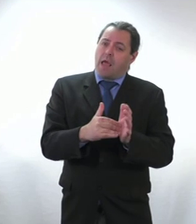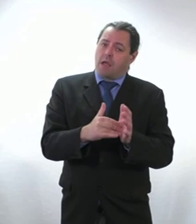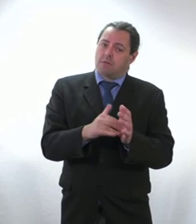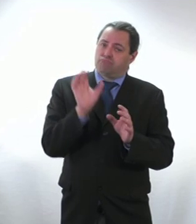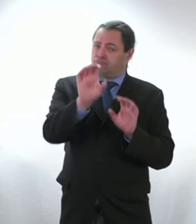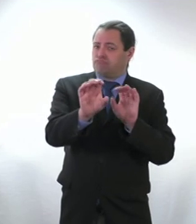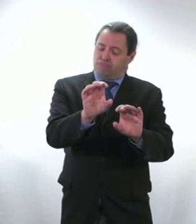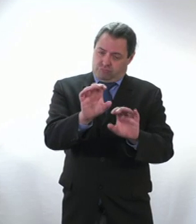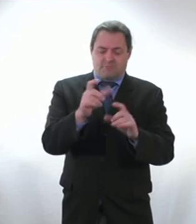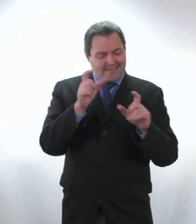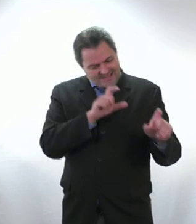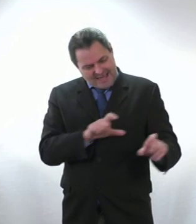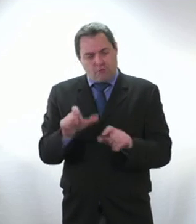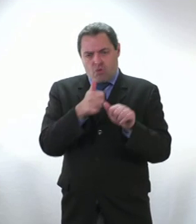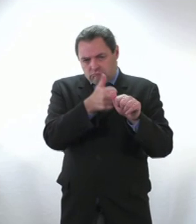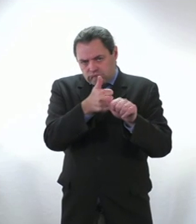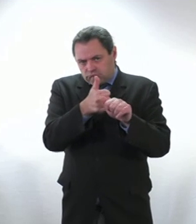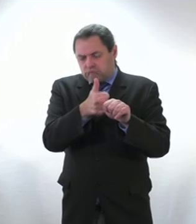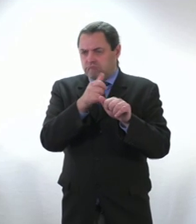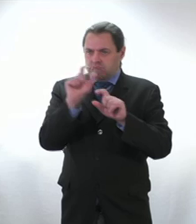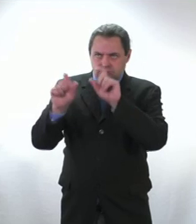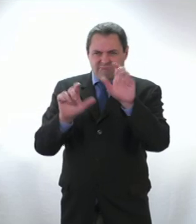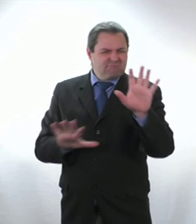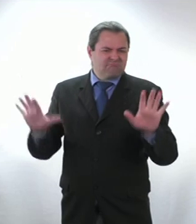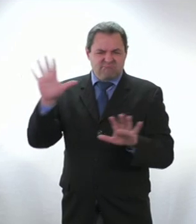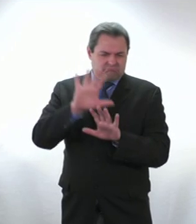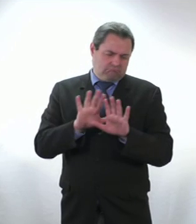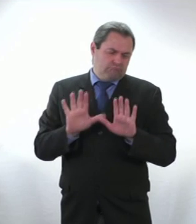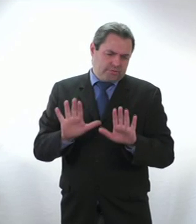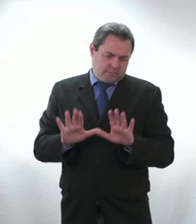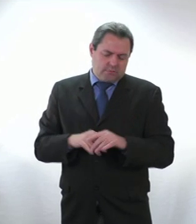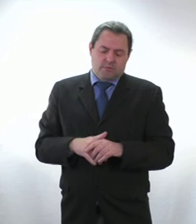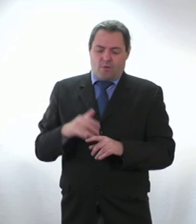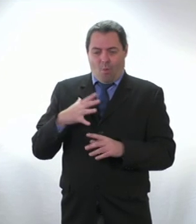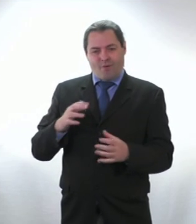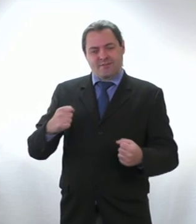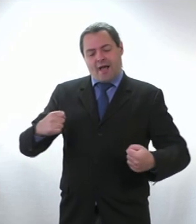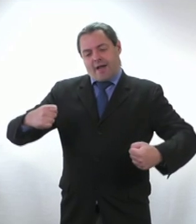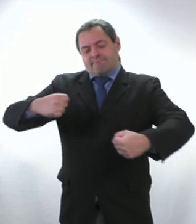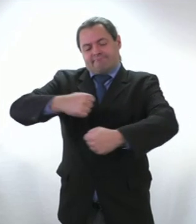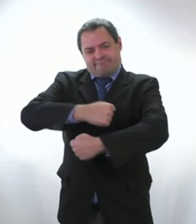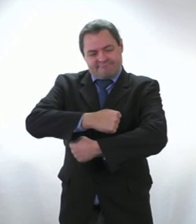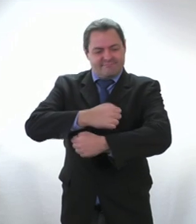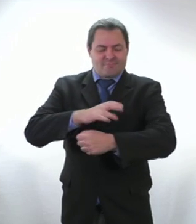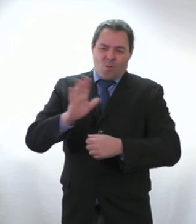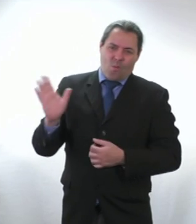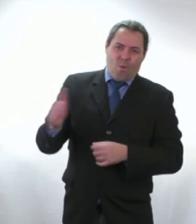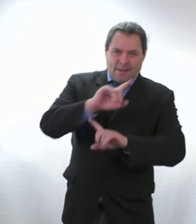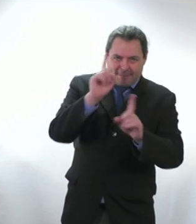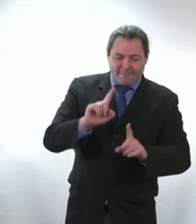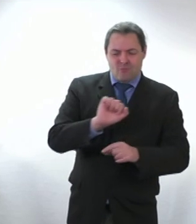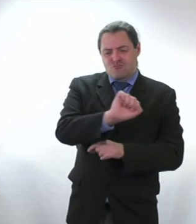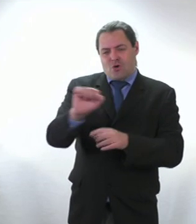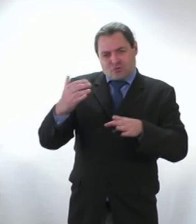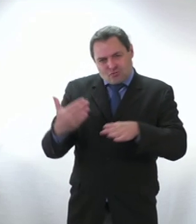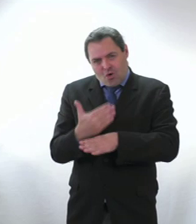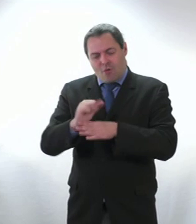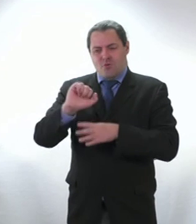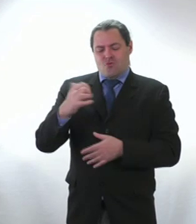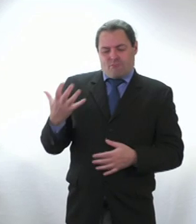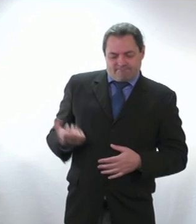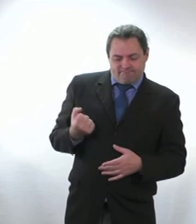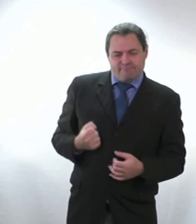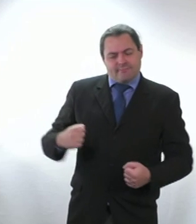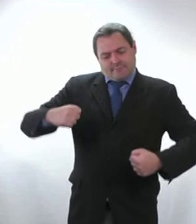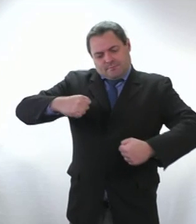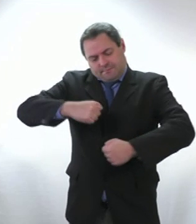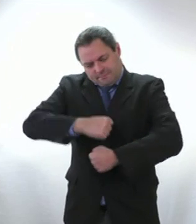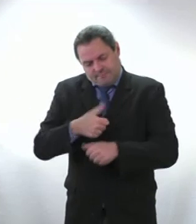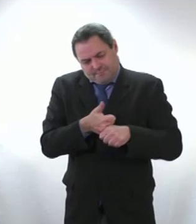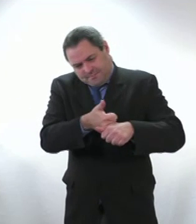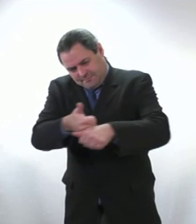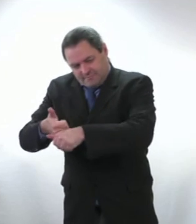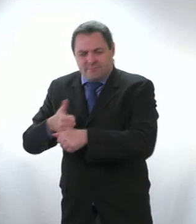We will continue to provide support across the country, and to put our arms around jobs and livelihoods in the country, as we have done throughout this pandemic.